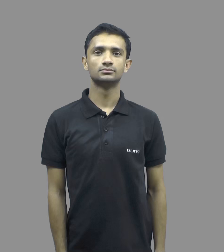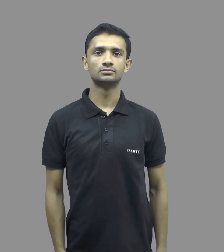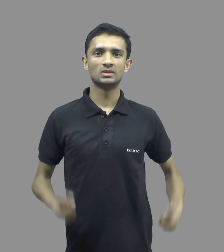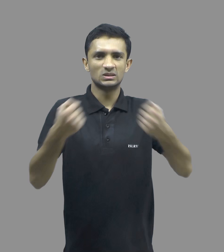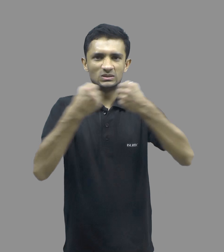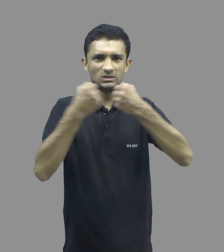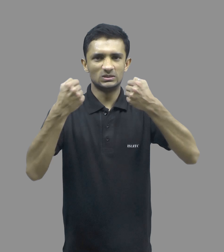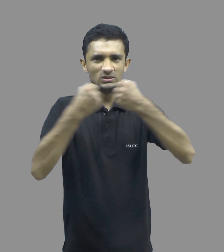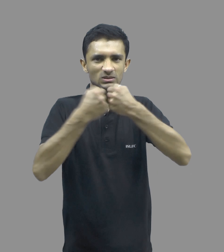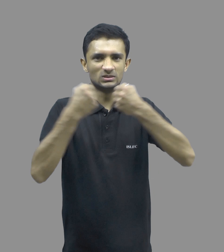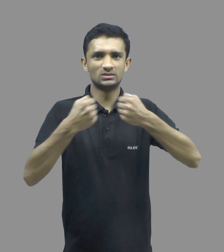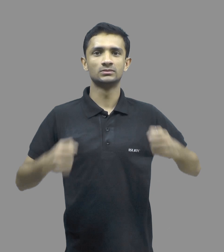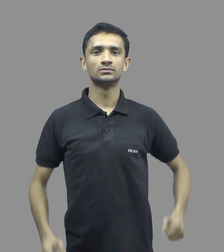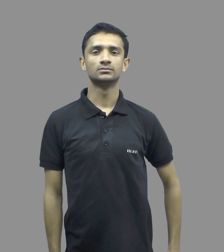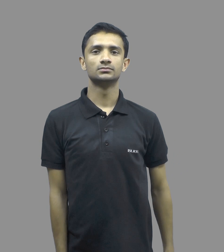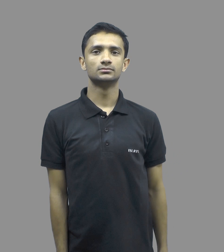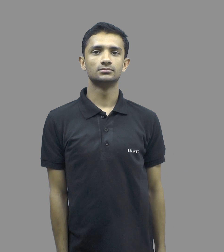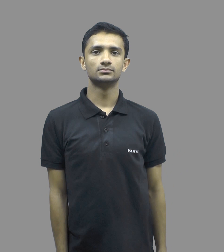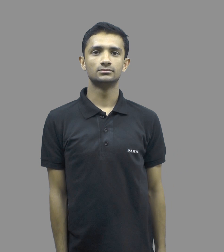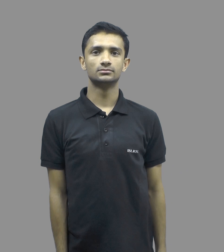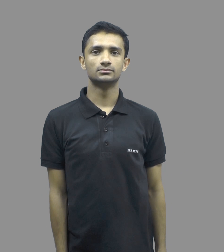Fight